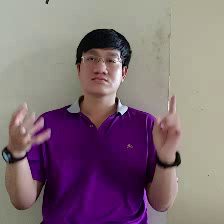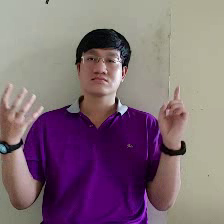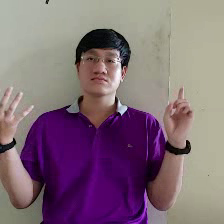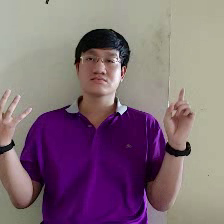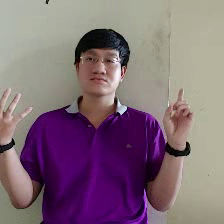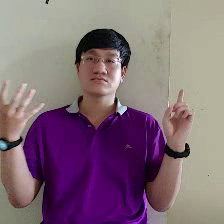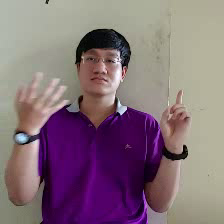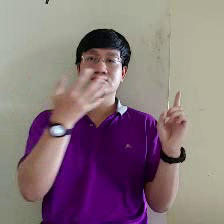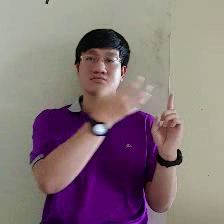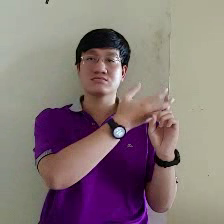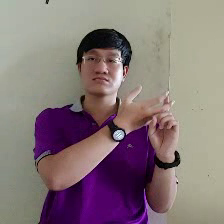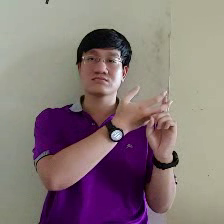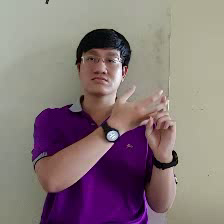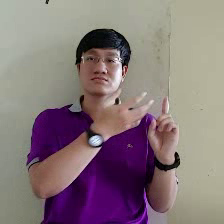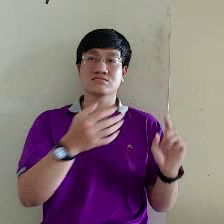Hâm mộ